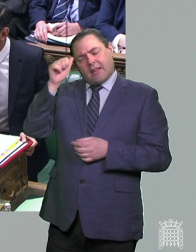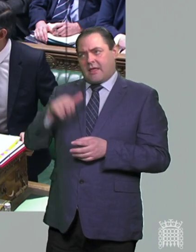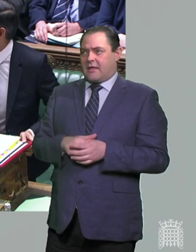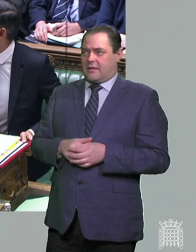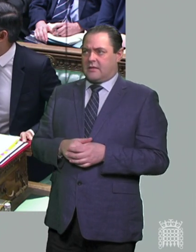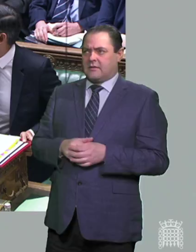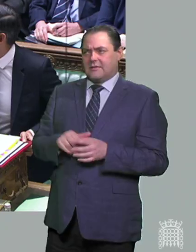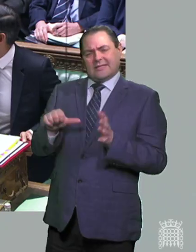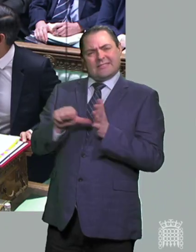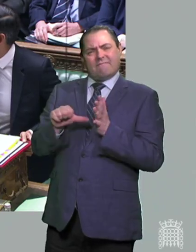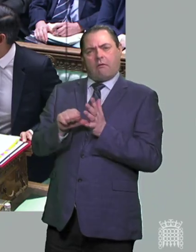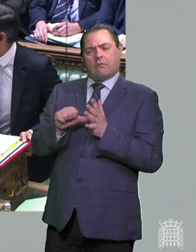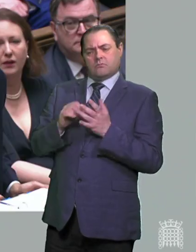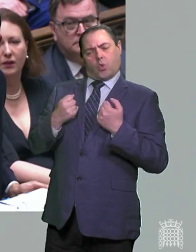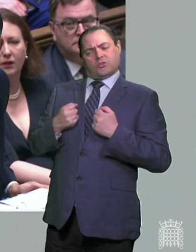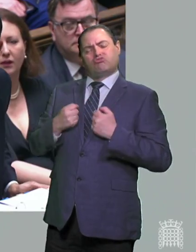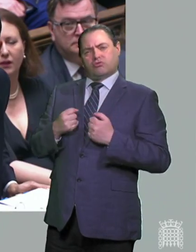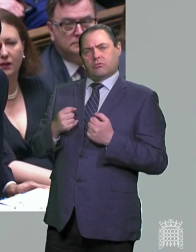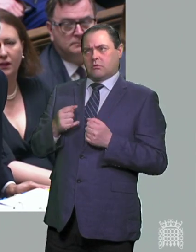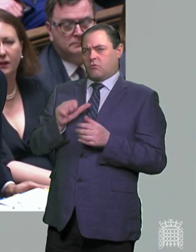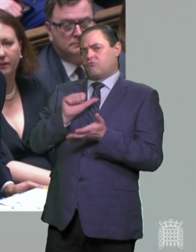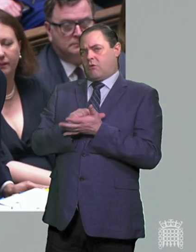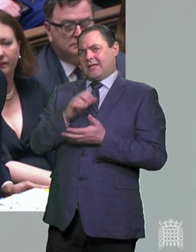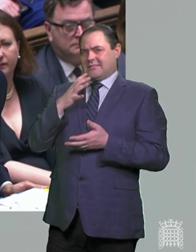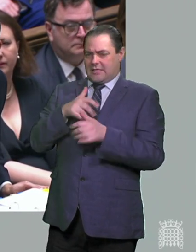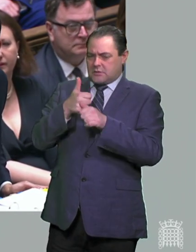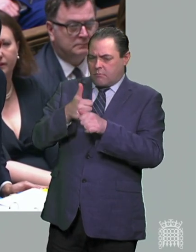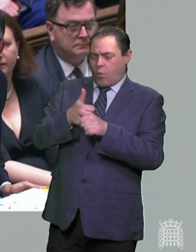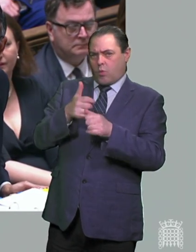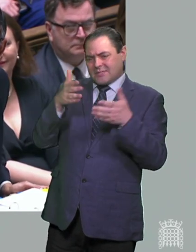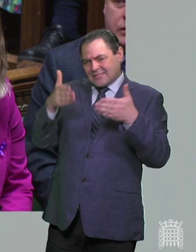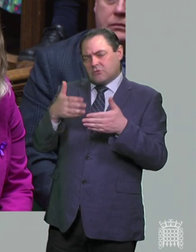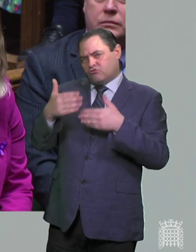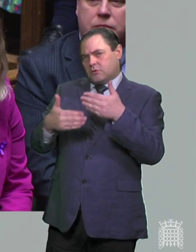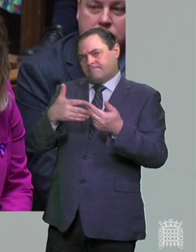It is a very difficult condition for people to live with, and it is right that they get the support and attention they deserve.